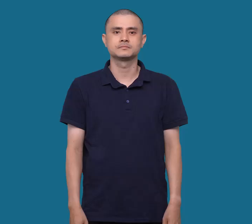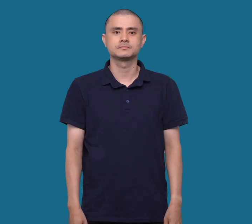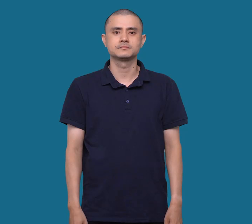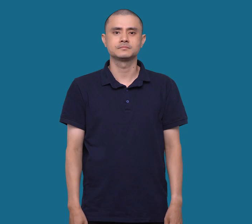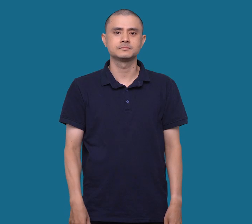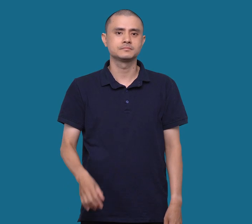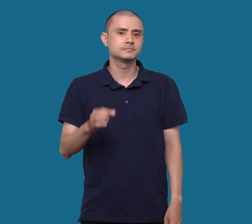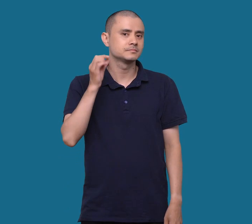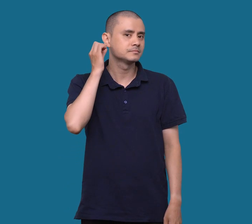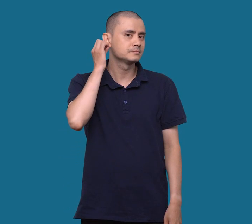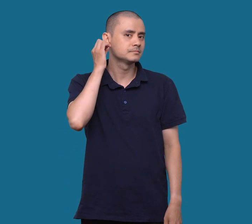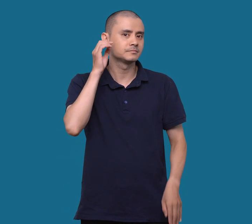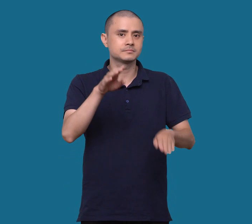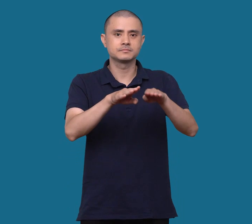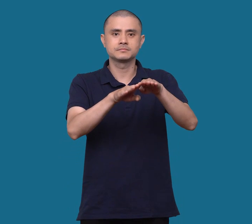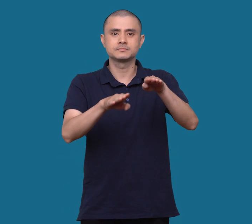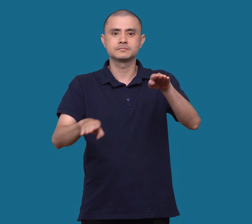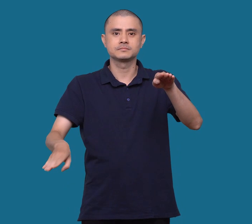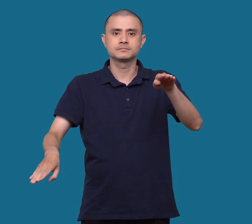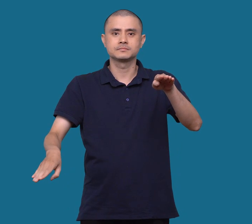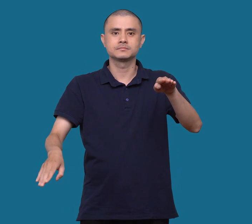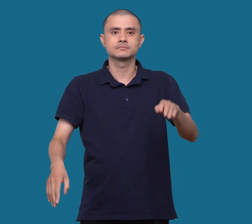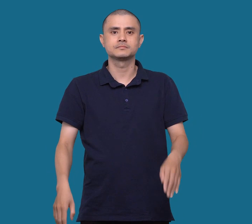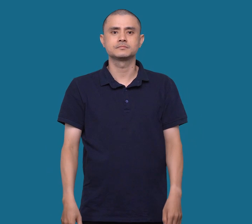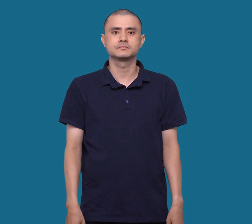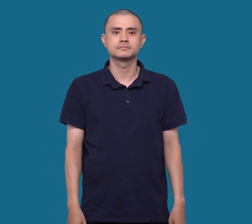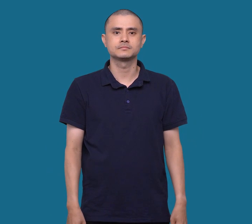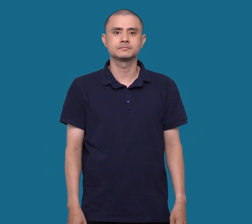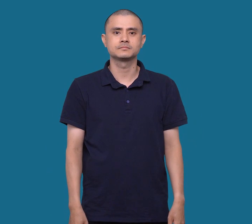chị họ